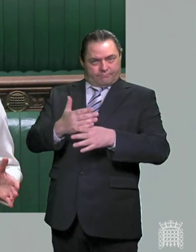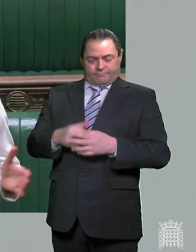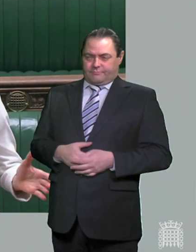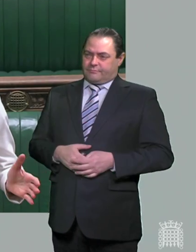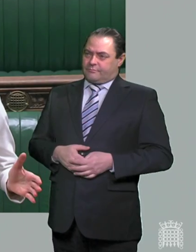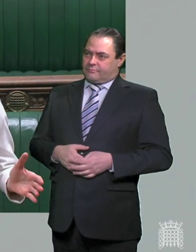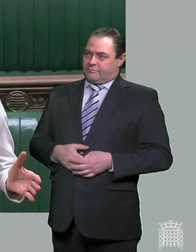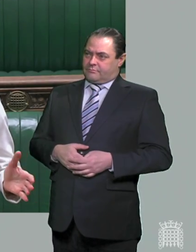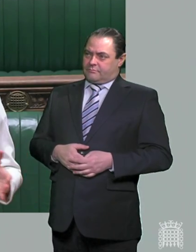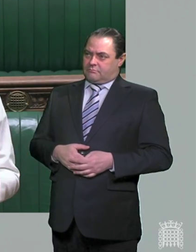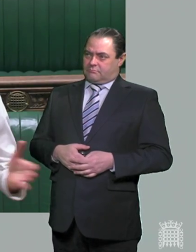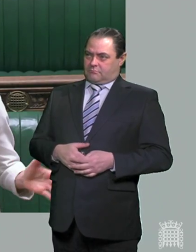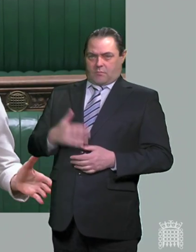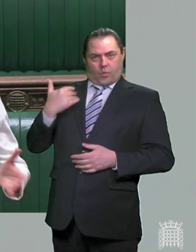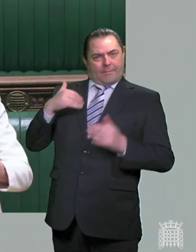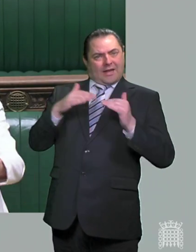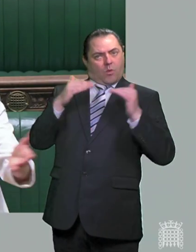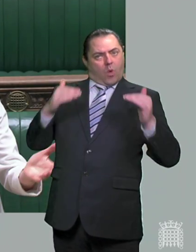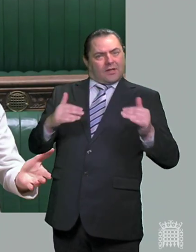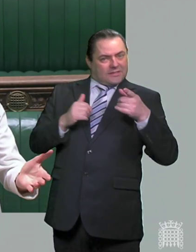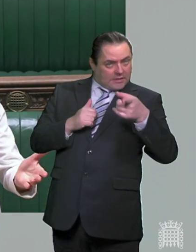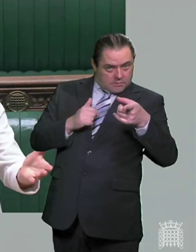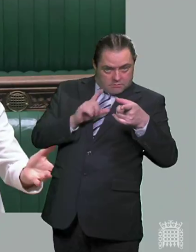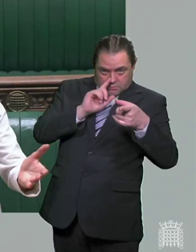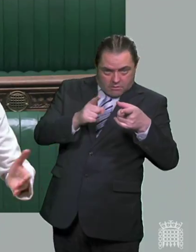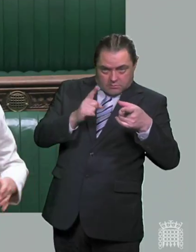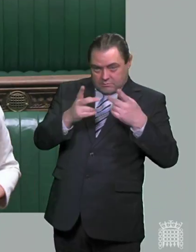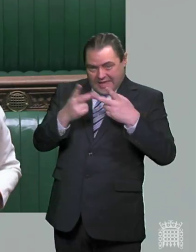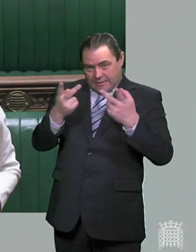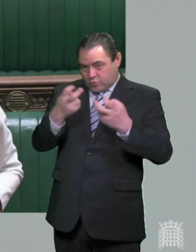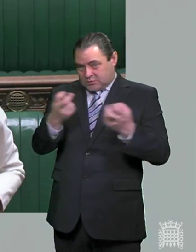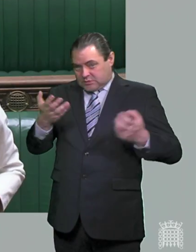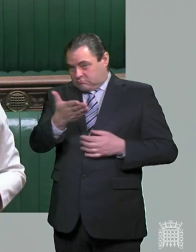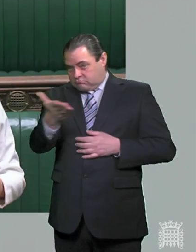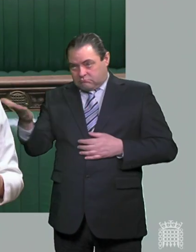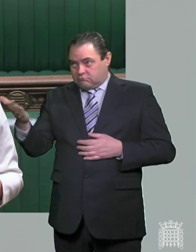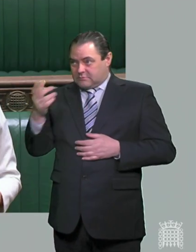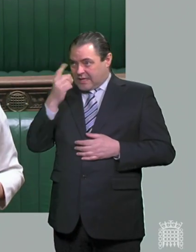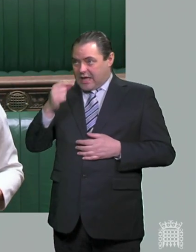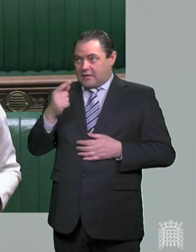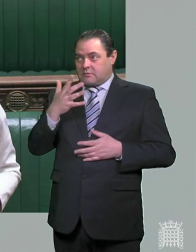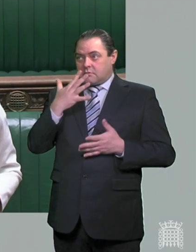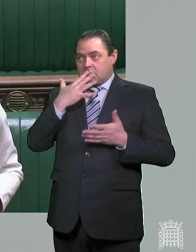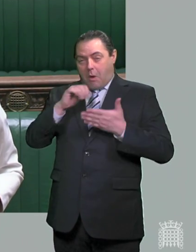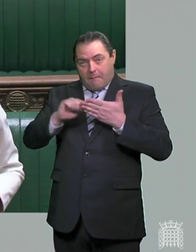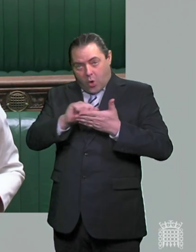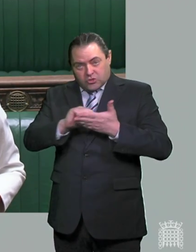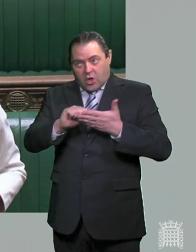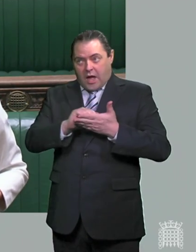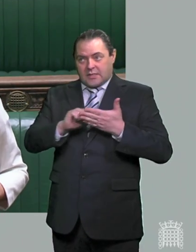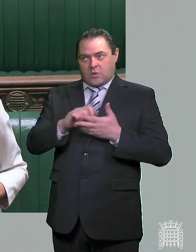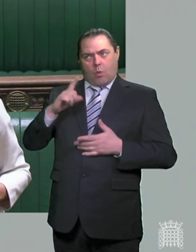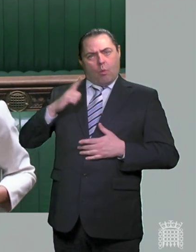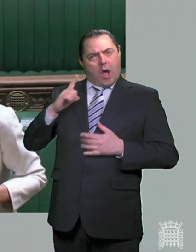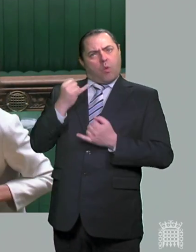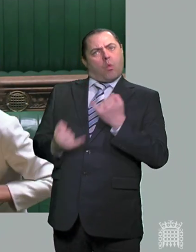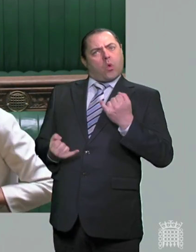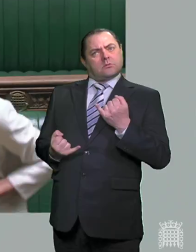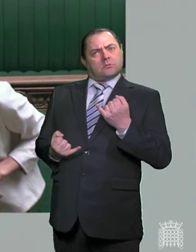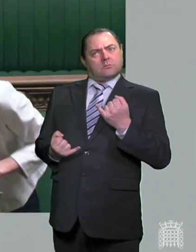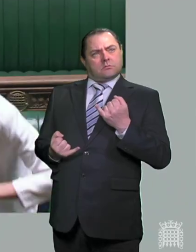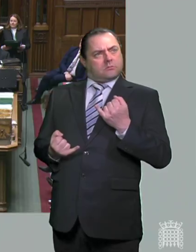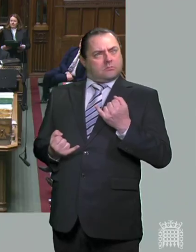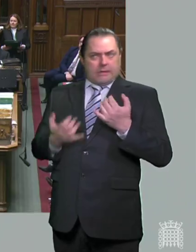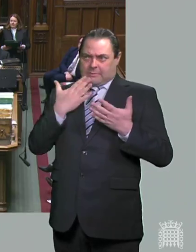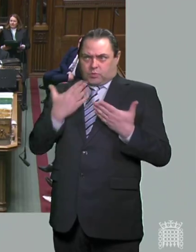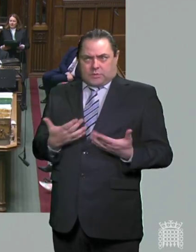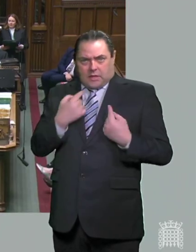If not the Minister, can anyone on the Government Front Bench please apologise to women for that increase this International Women’s Day?